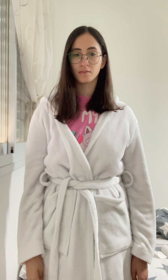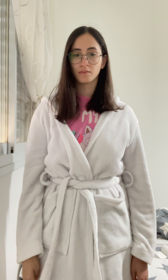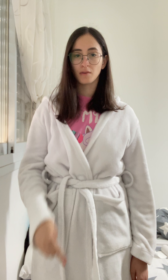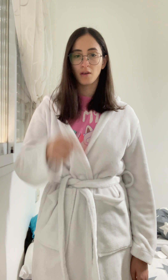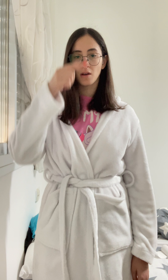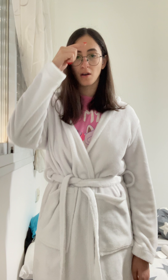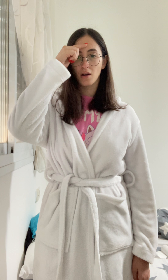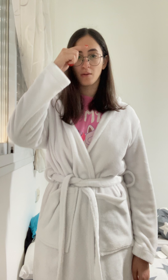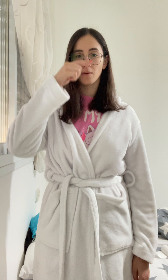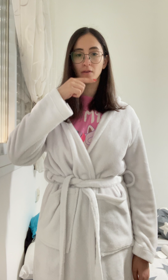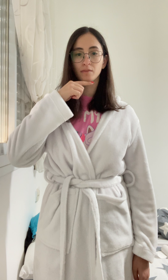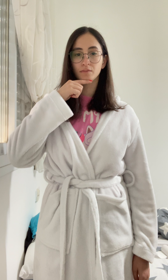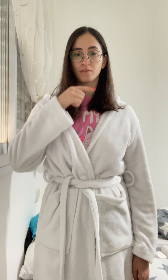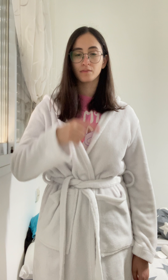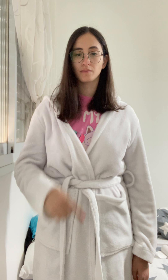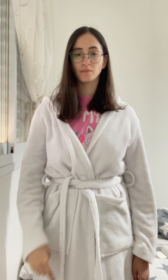אבא